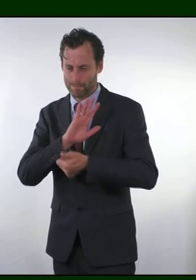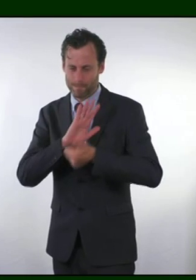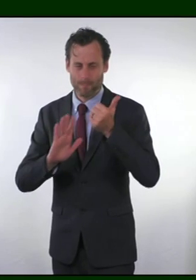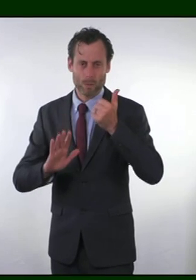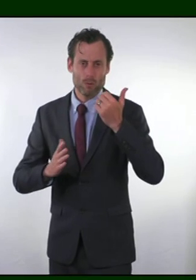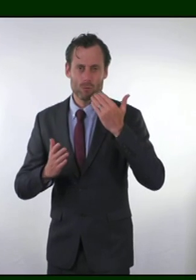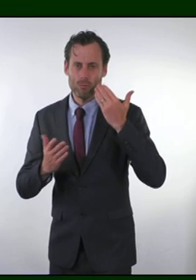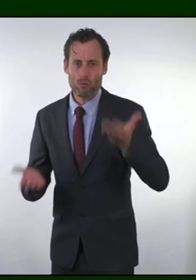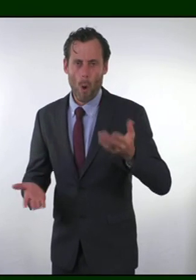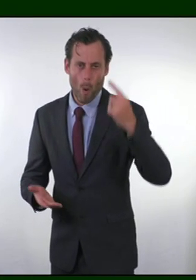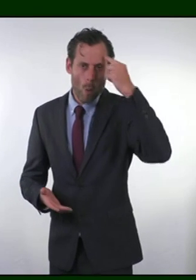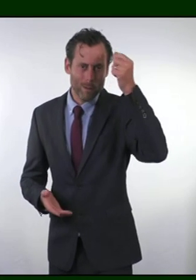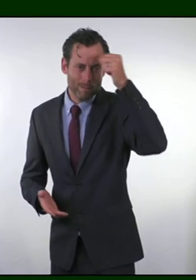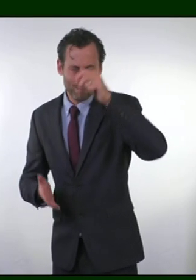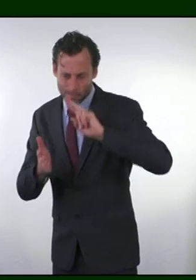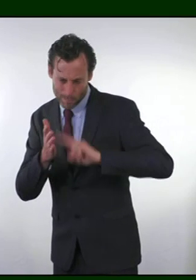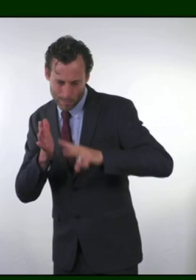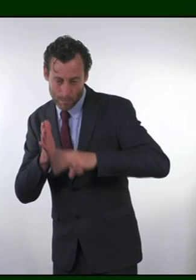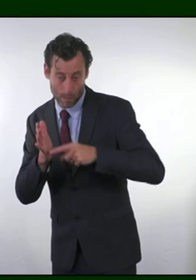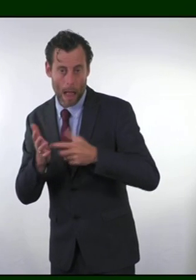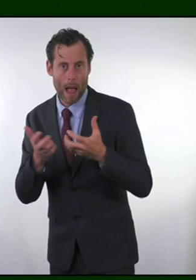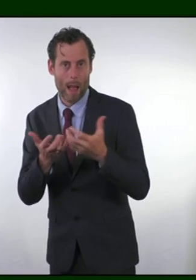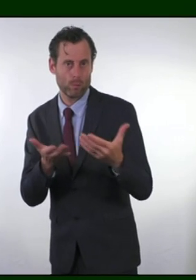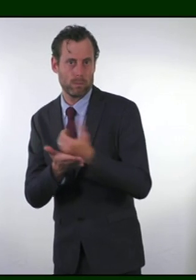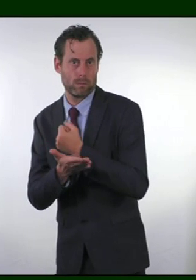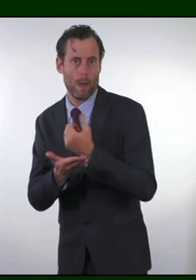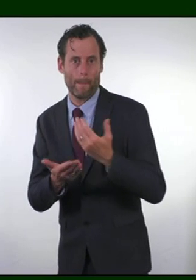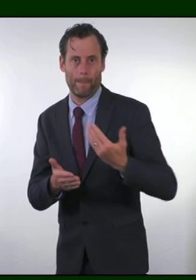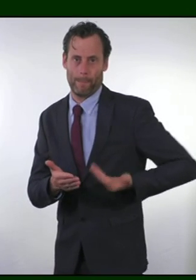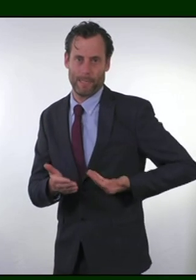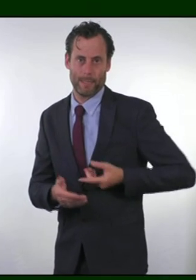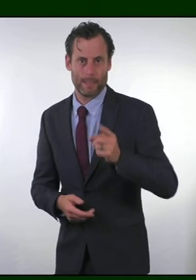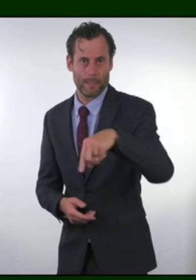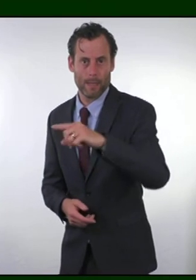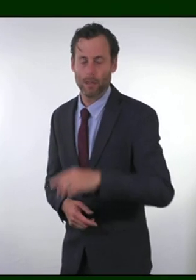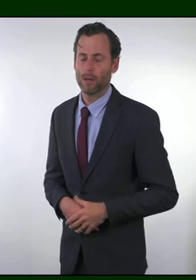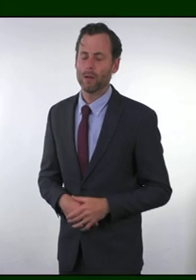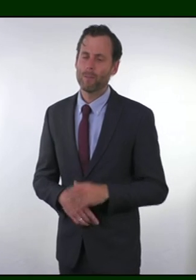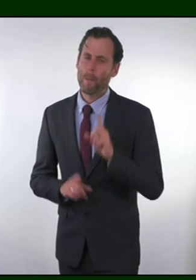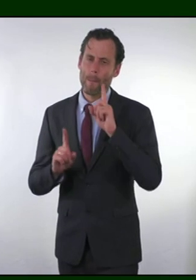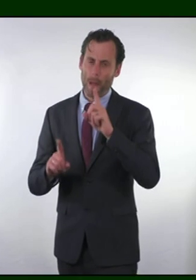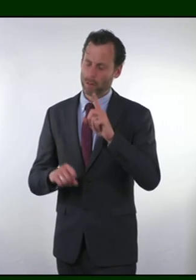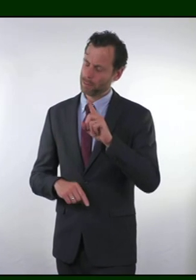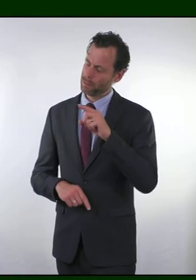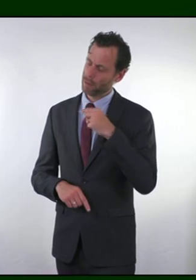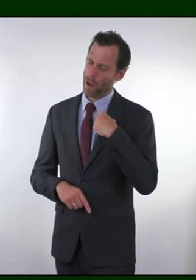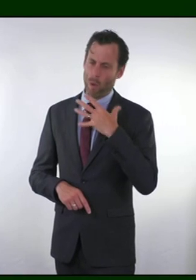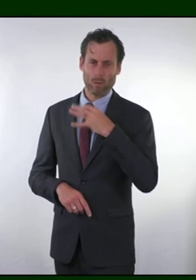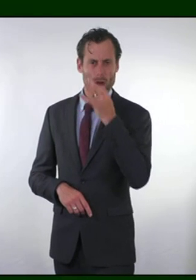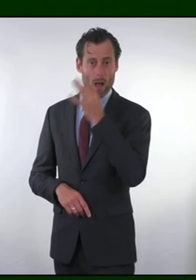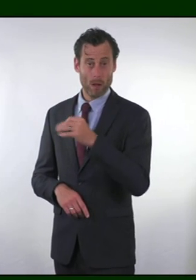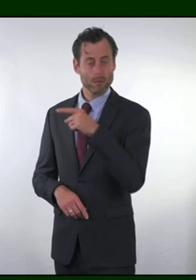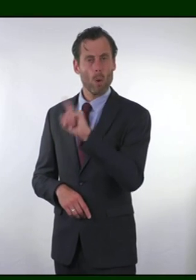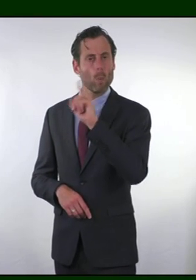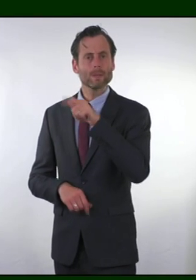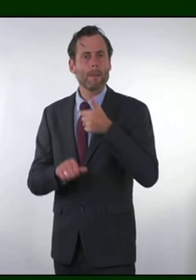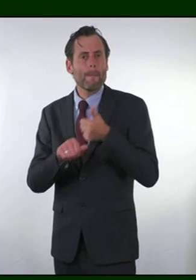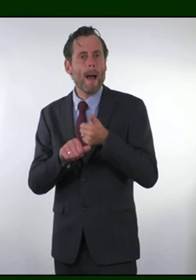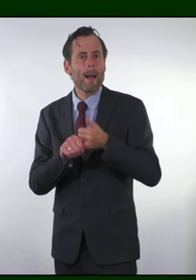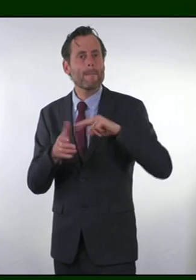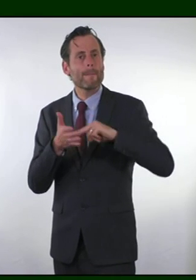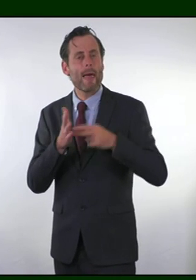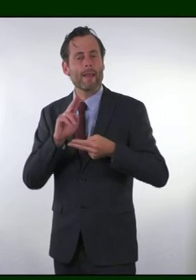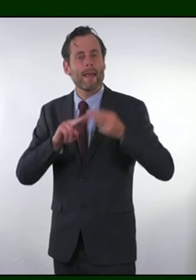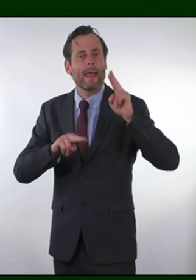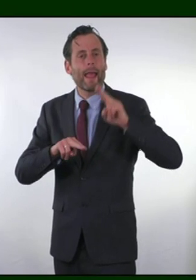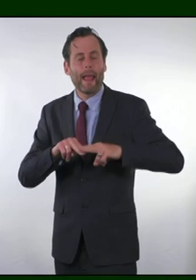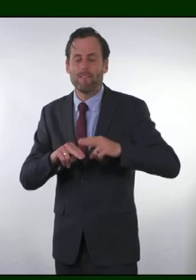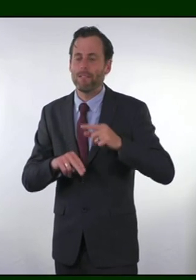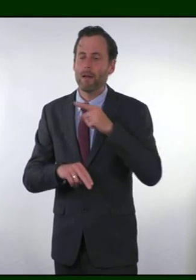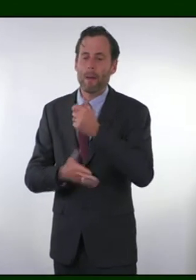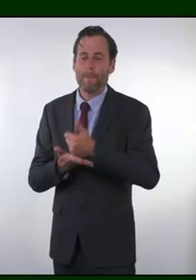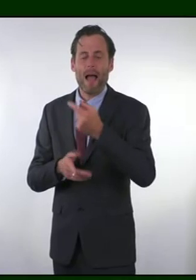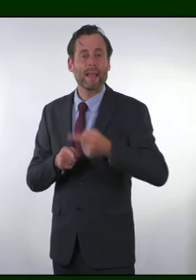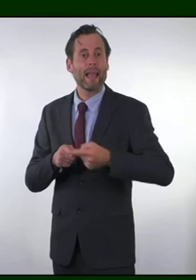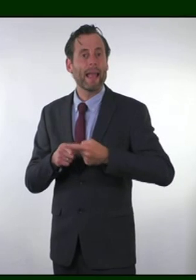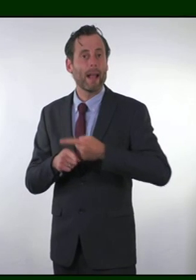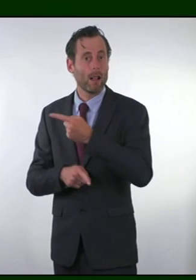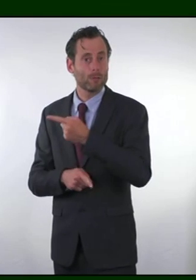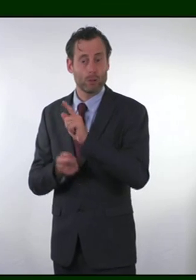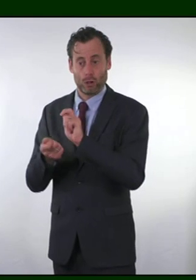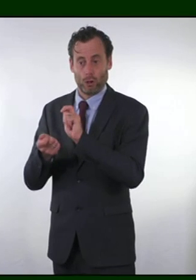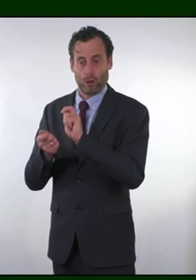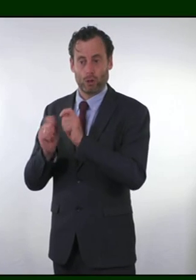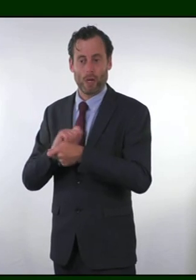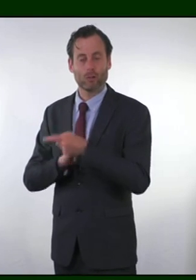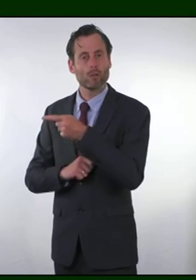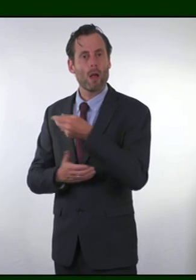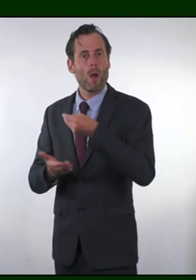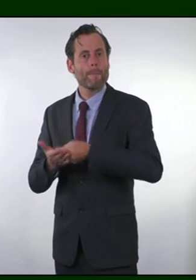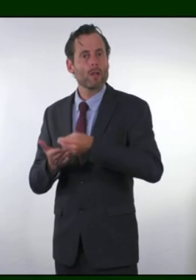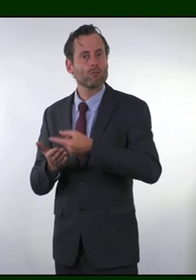Can he reassure me that he has a contingency in case the independent Bank of England needs to change its stance on monetary policy because inflation begins to rise?